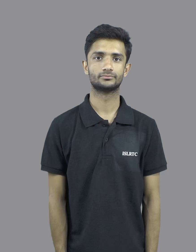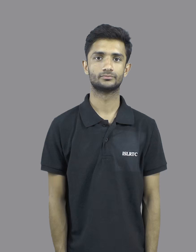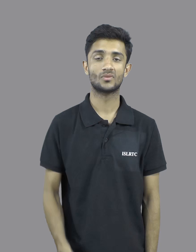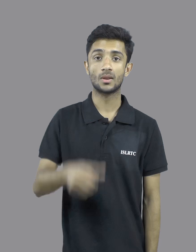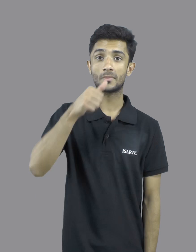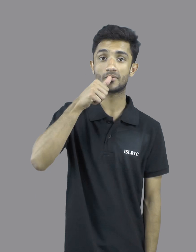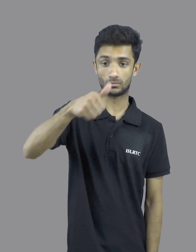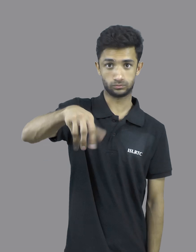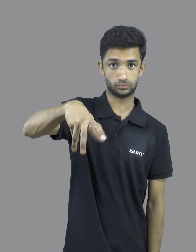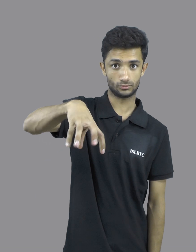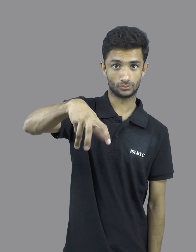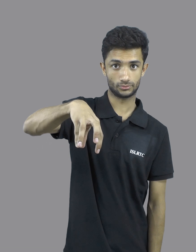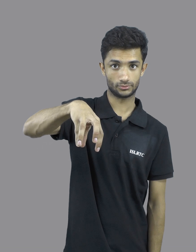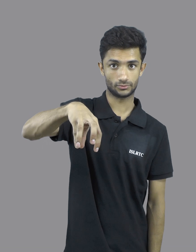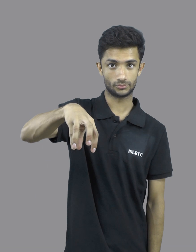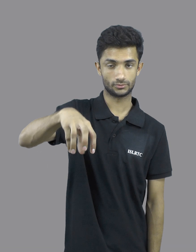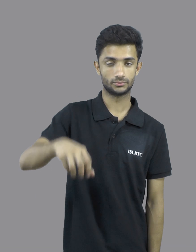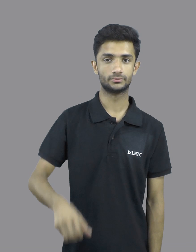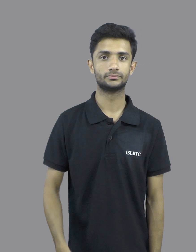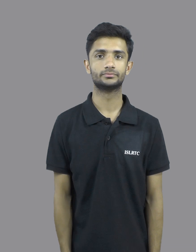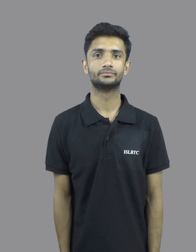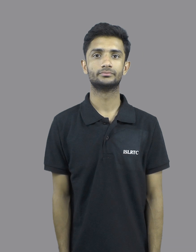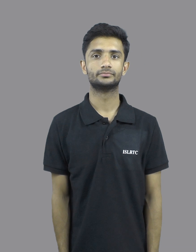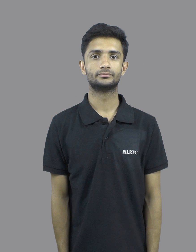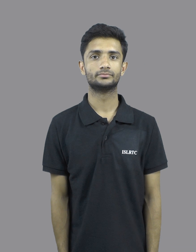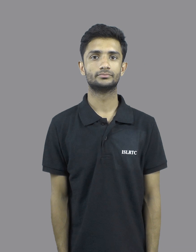Tap of water